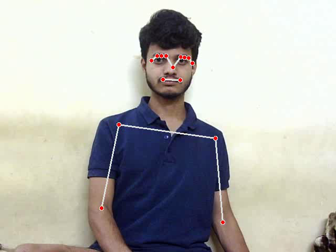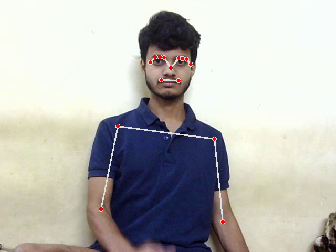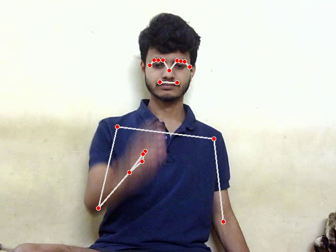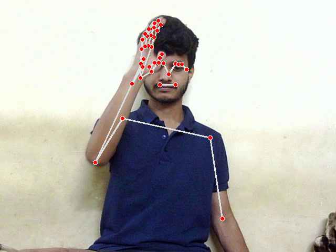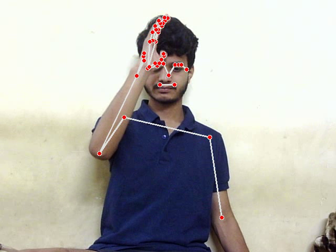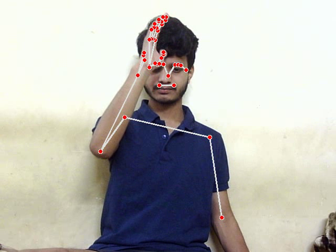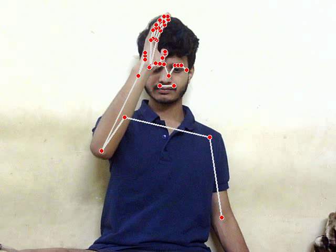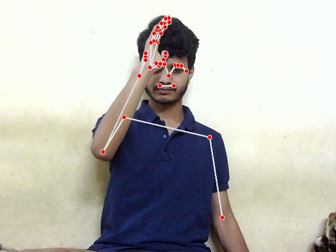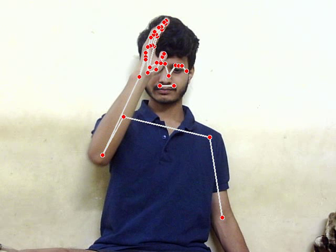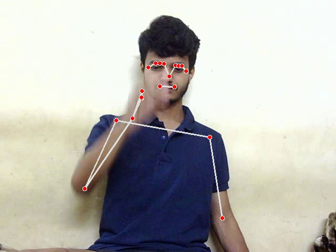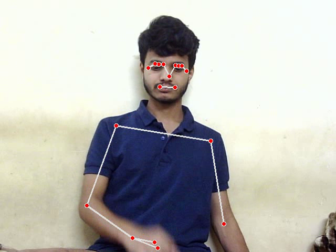father